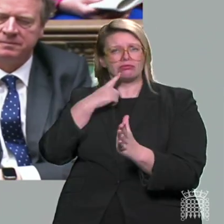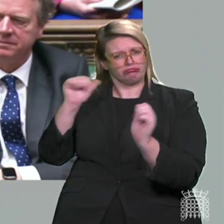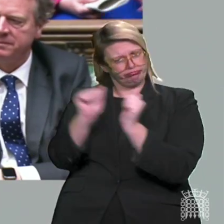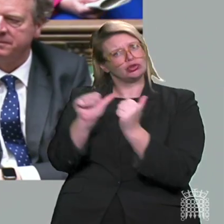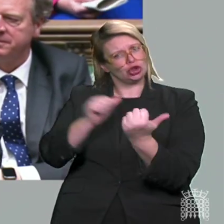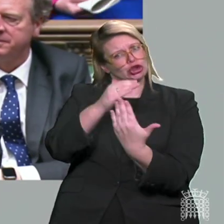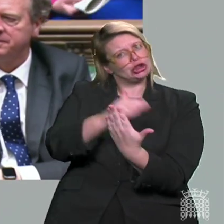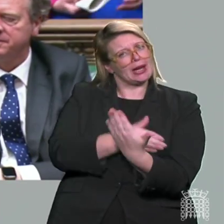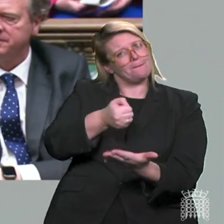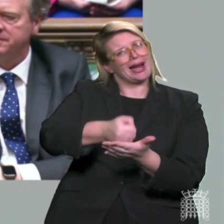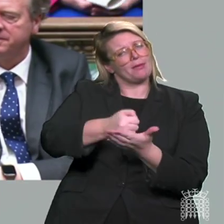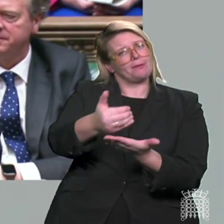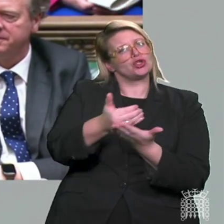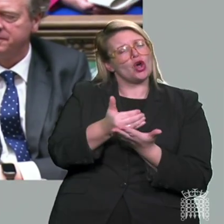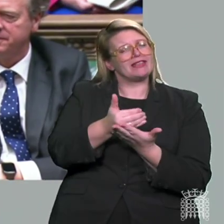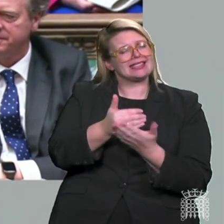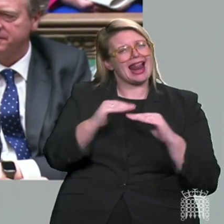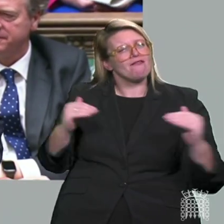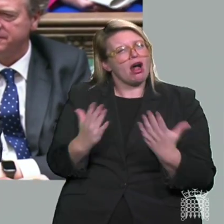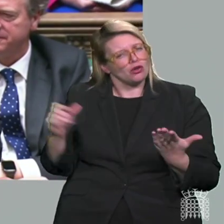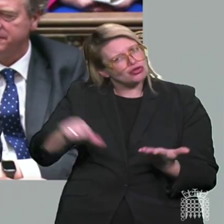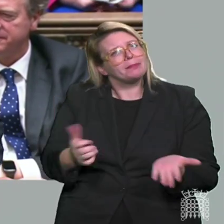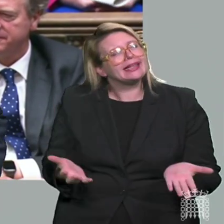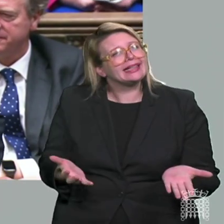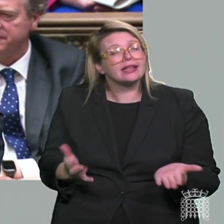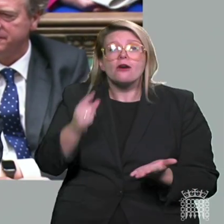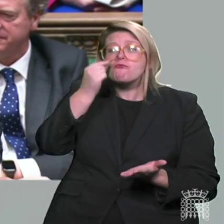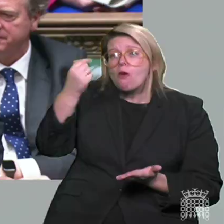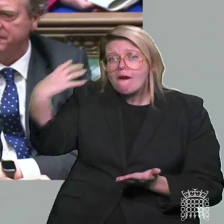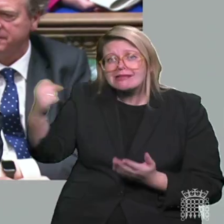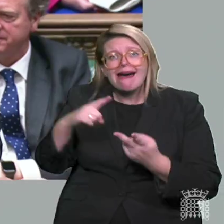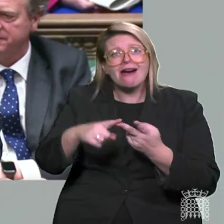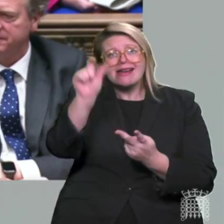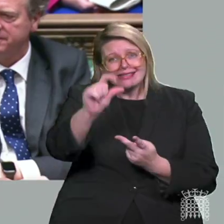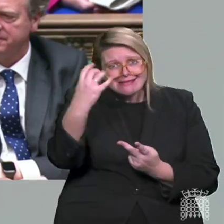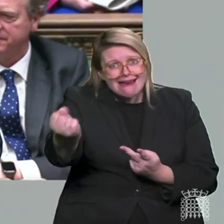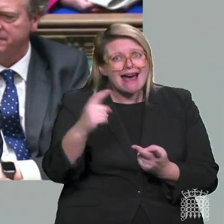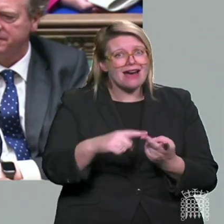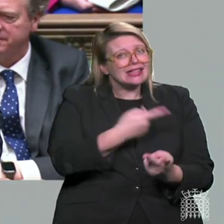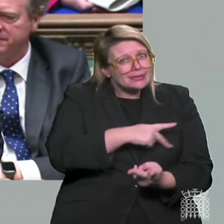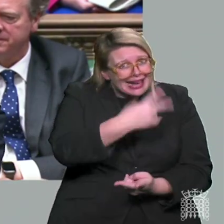They are present in France, in Italy, in Spain.